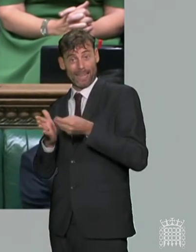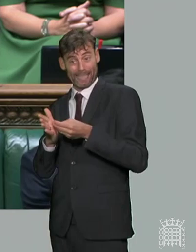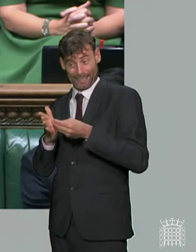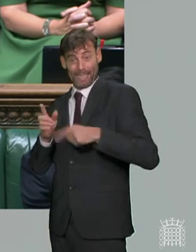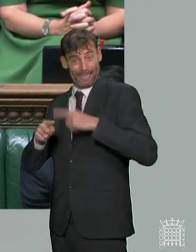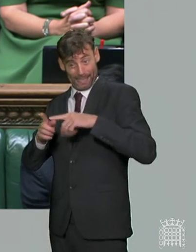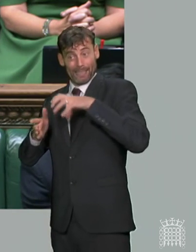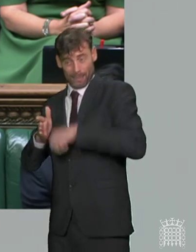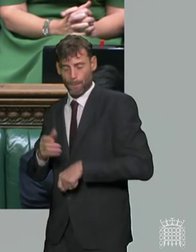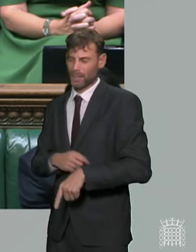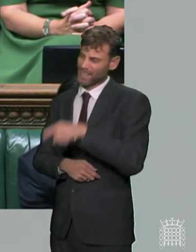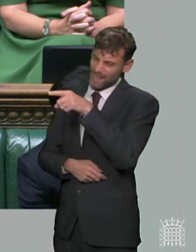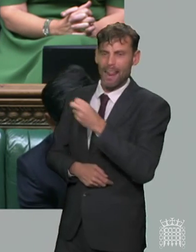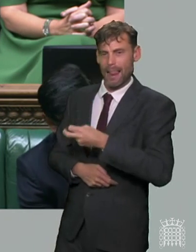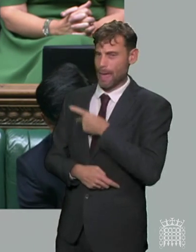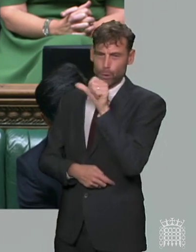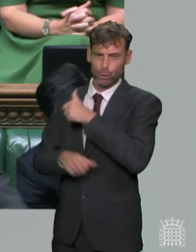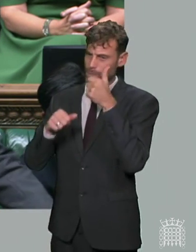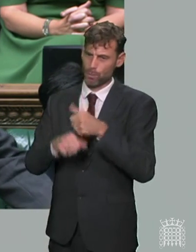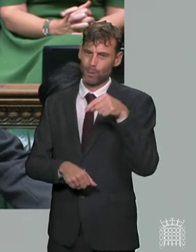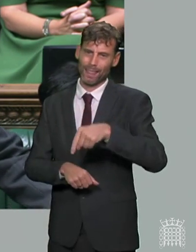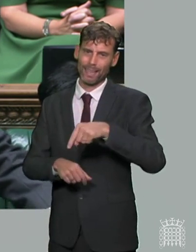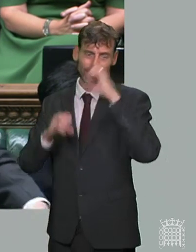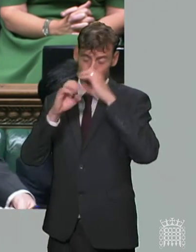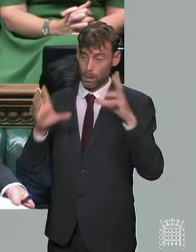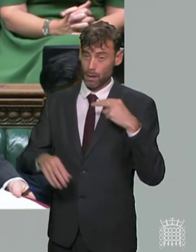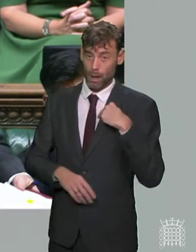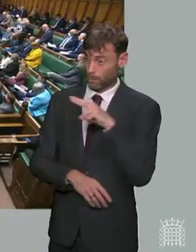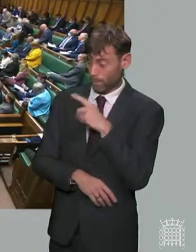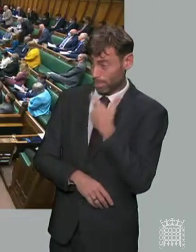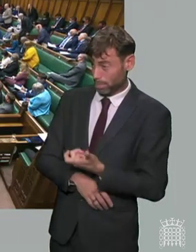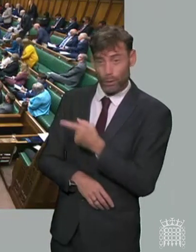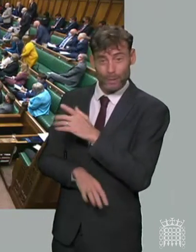I believe his party should have supported that and it is incredible that it did not.